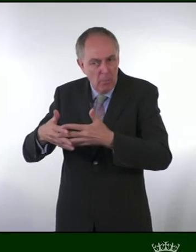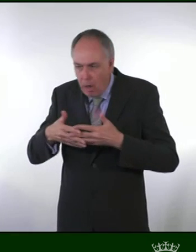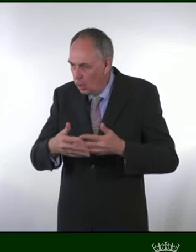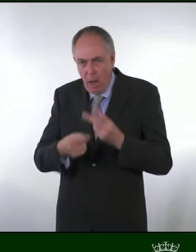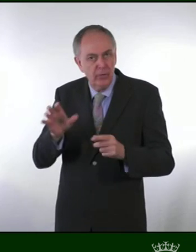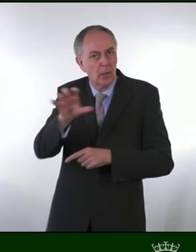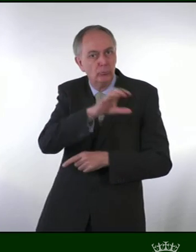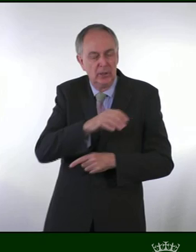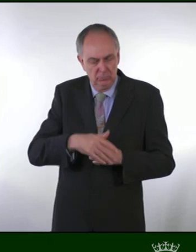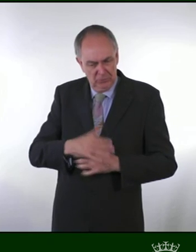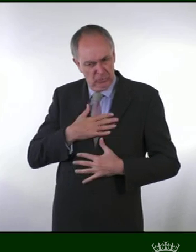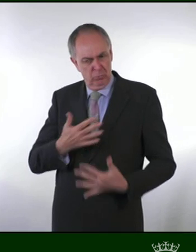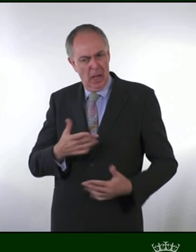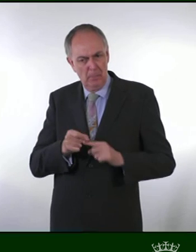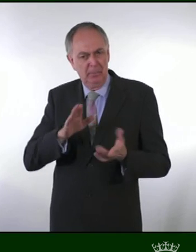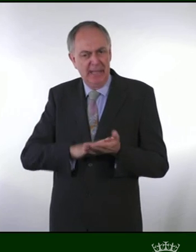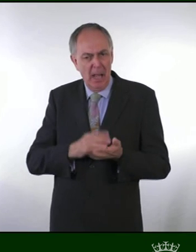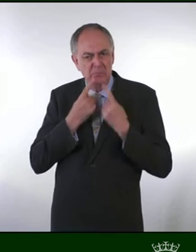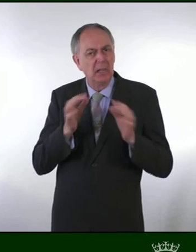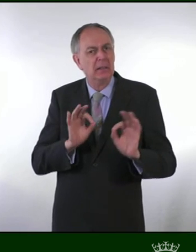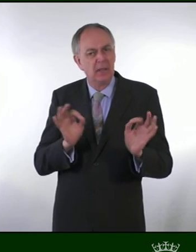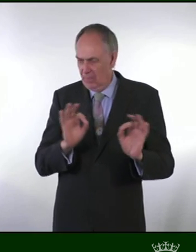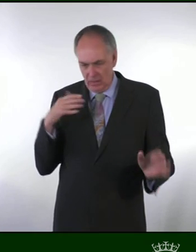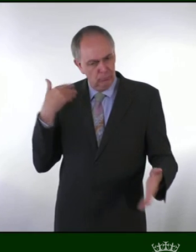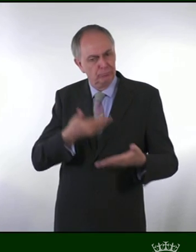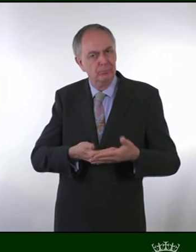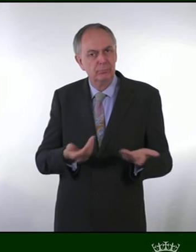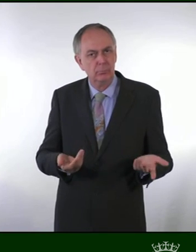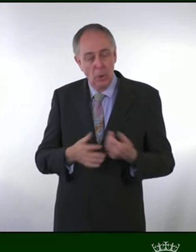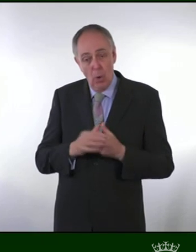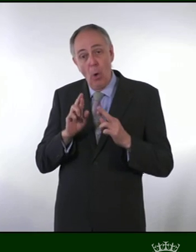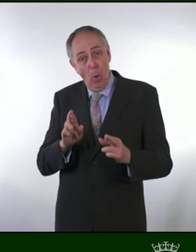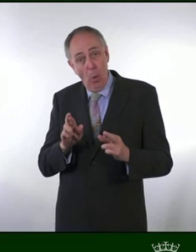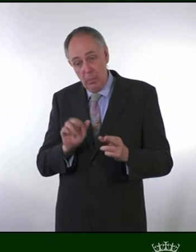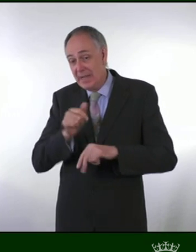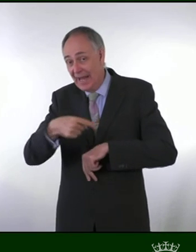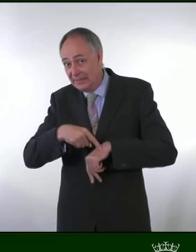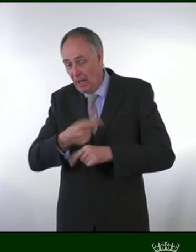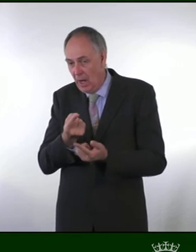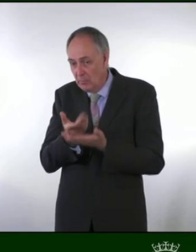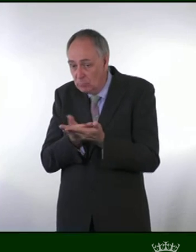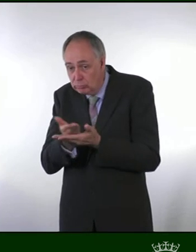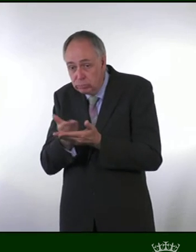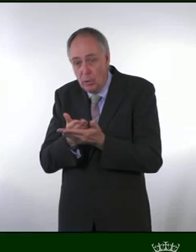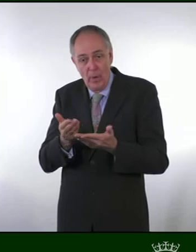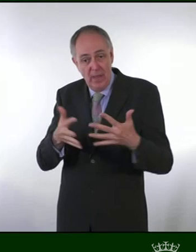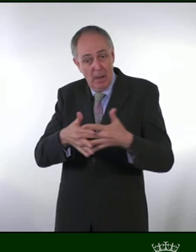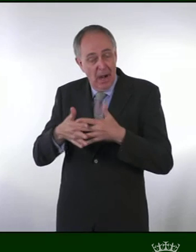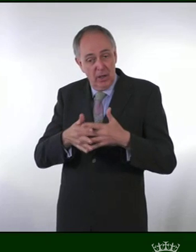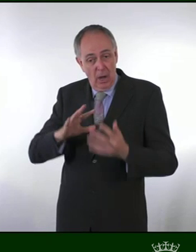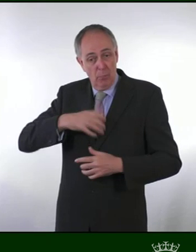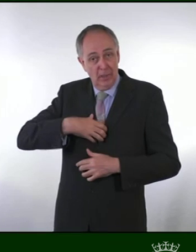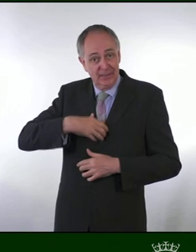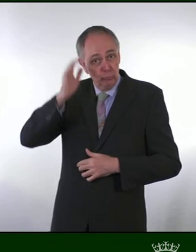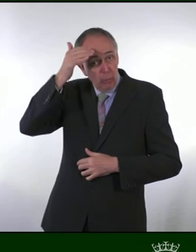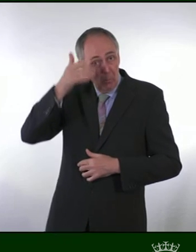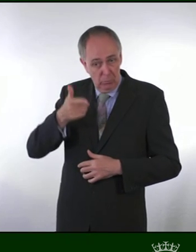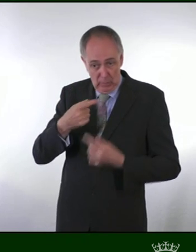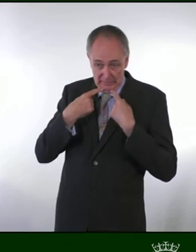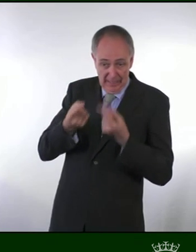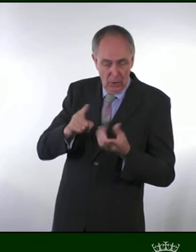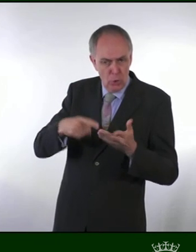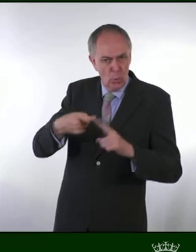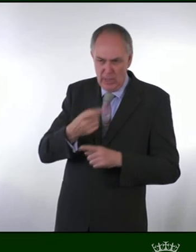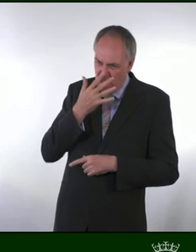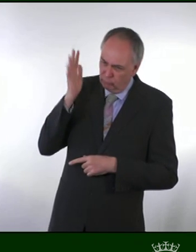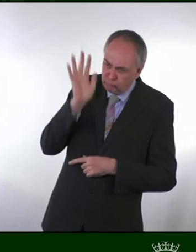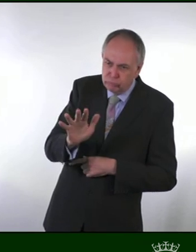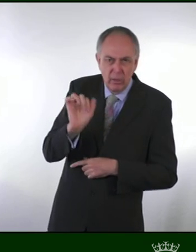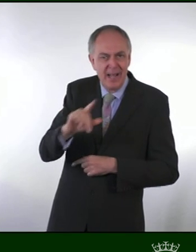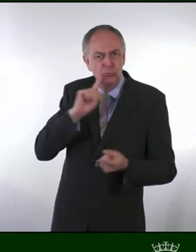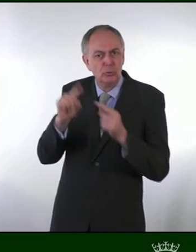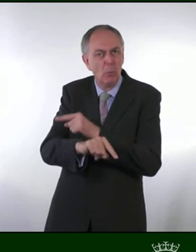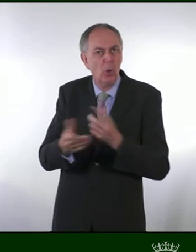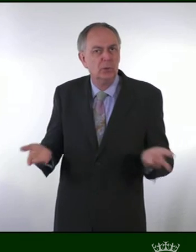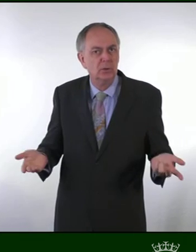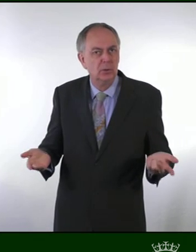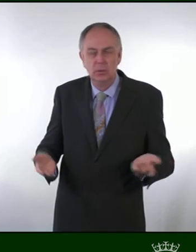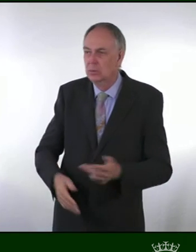I am surprised the Prime Minister has not said anything about this yet, but I hope that the next time he speaks to President Trump he will convey to him the UK’s abhorrence about his response to the events.